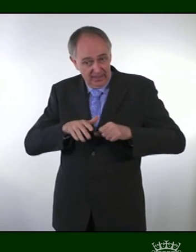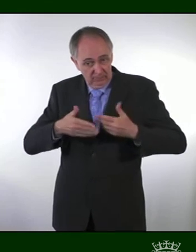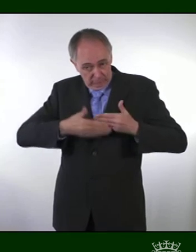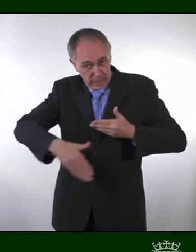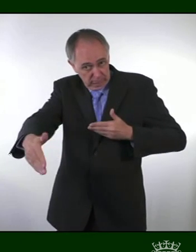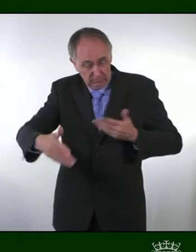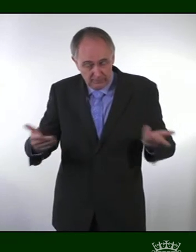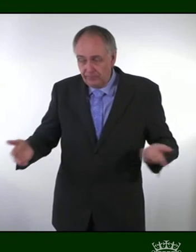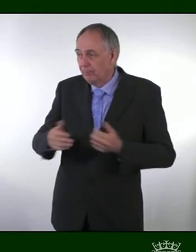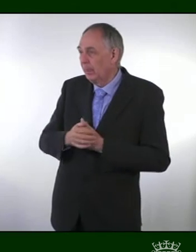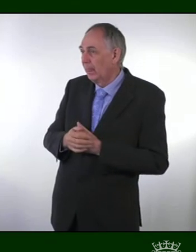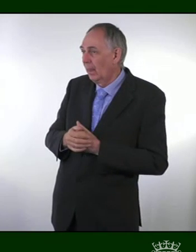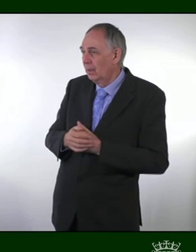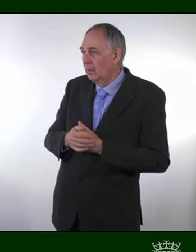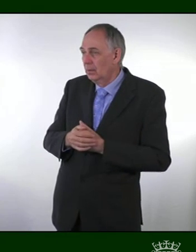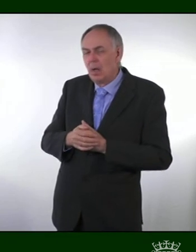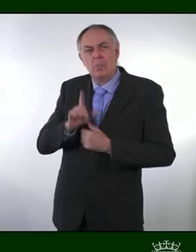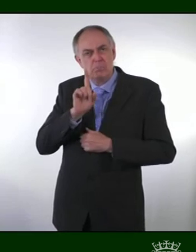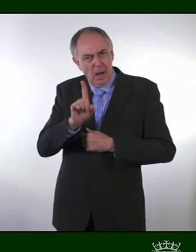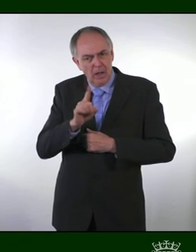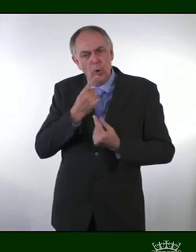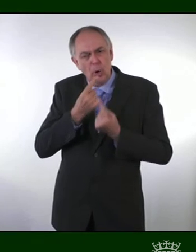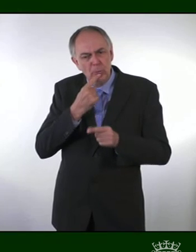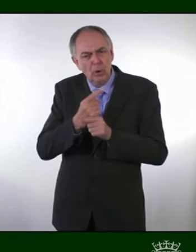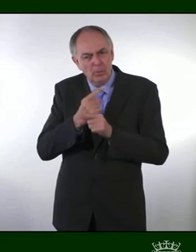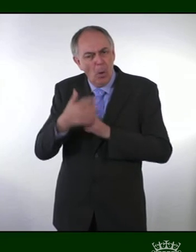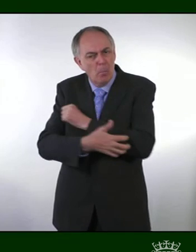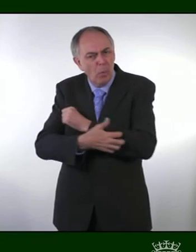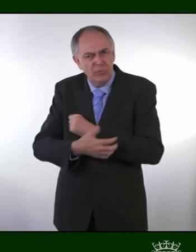But I must say that I think he is completely wrong in what he says about poverty.